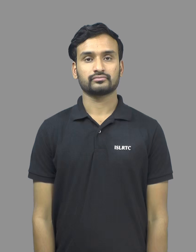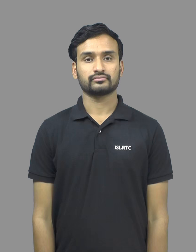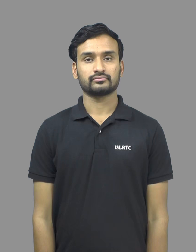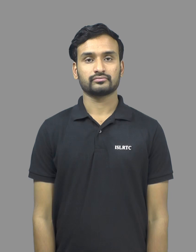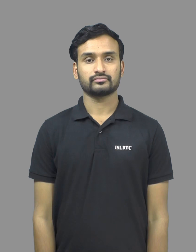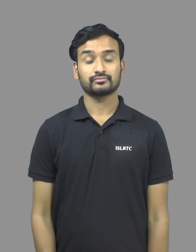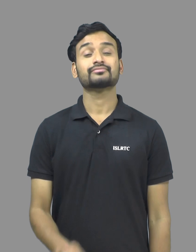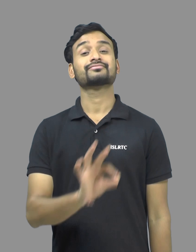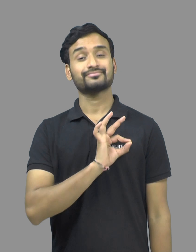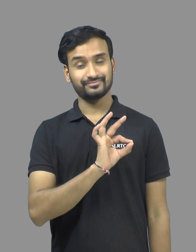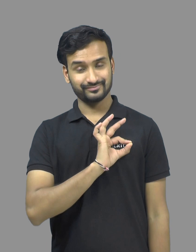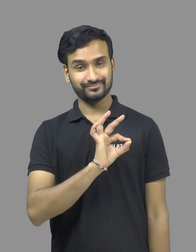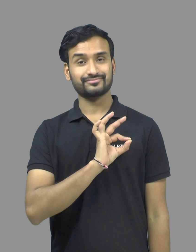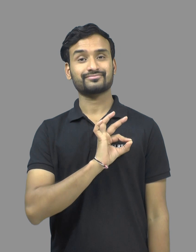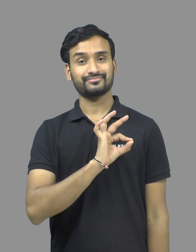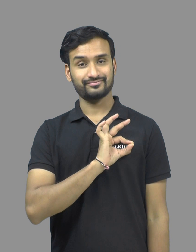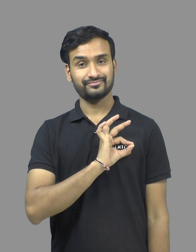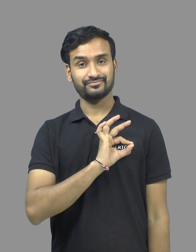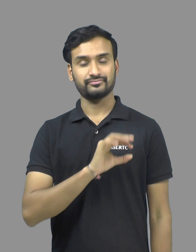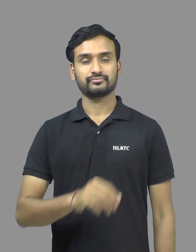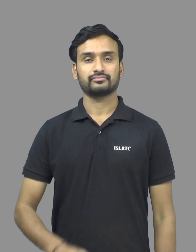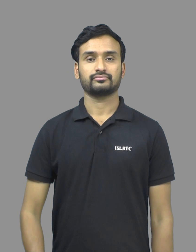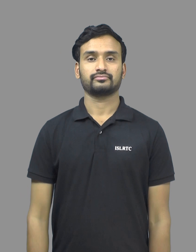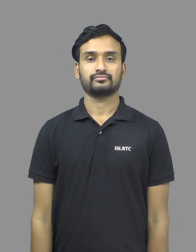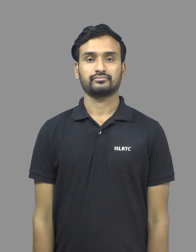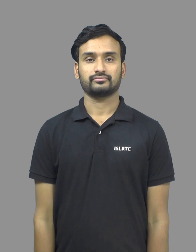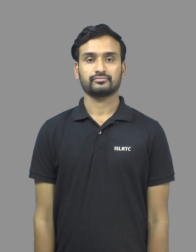Hobby